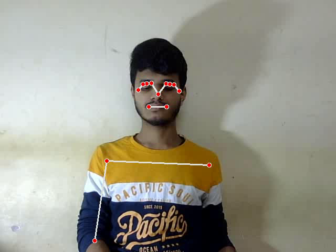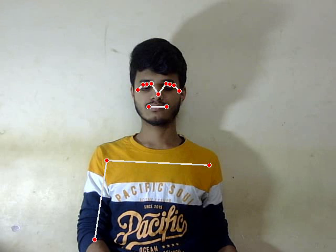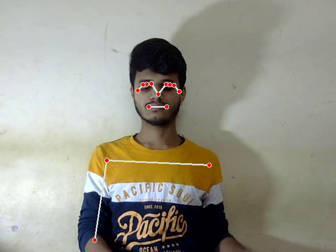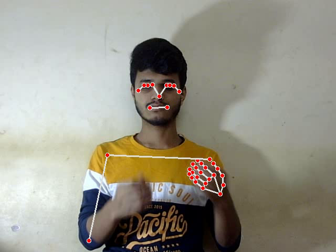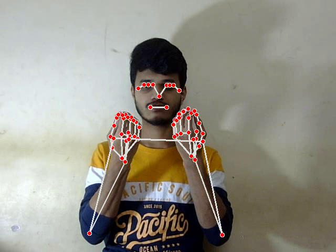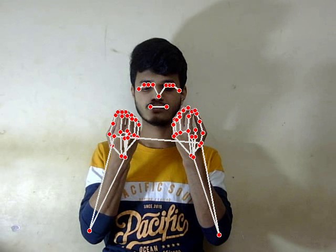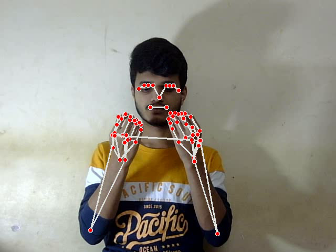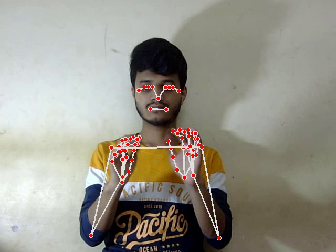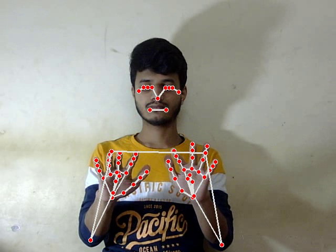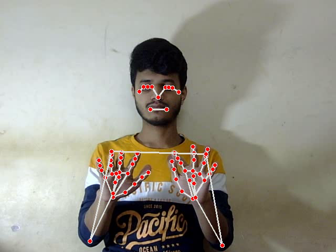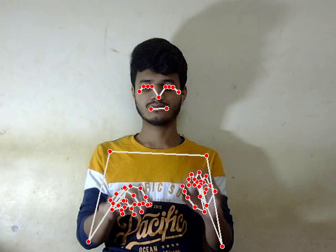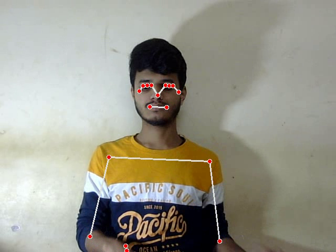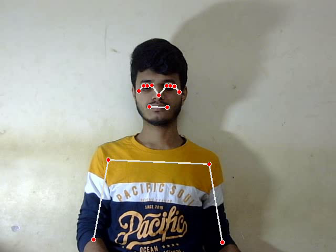finish